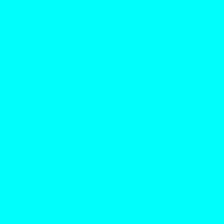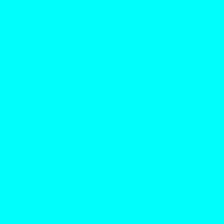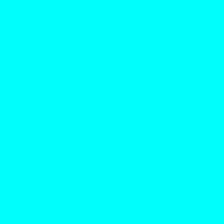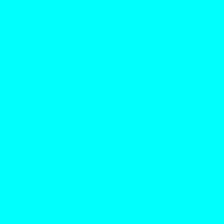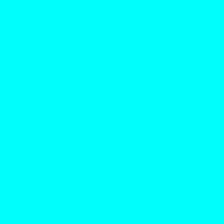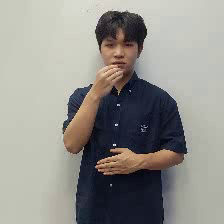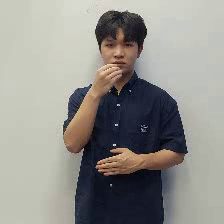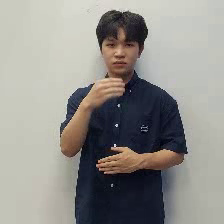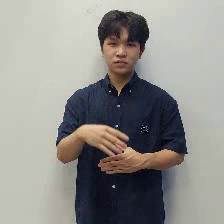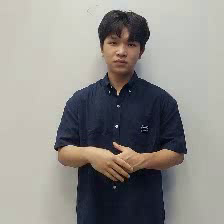Ăn